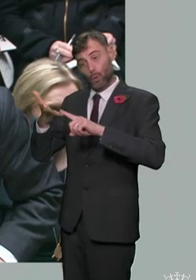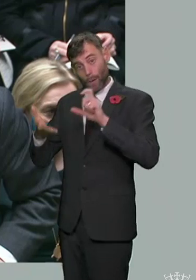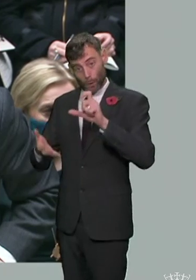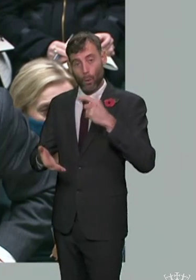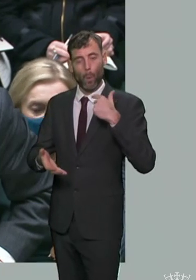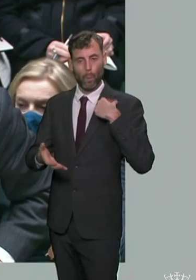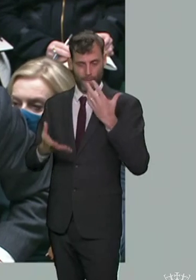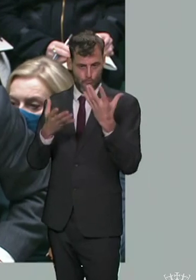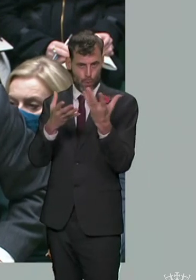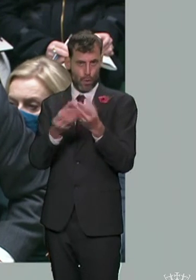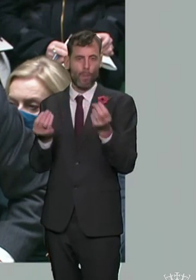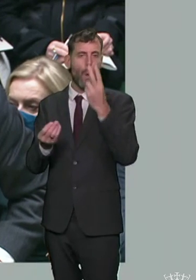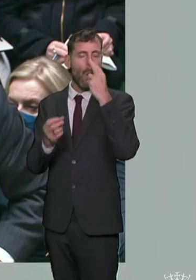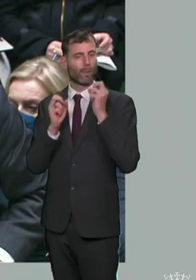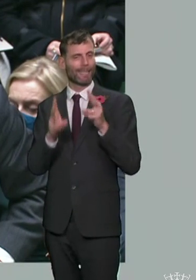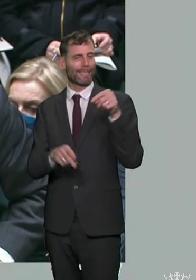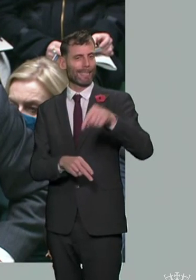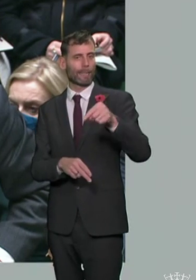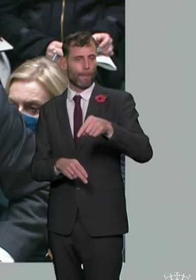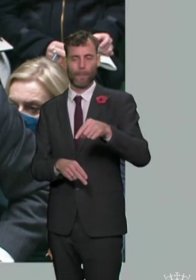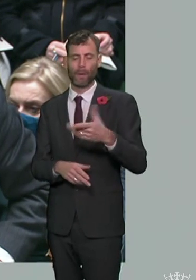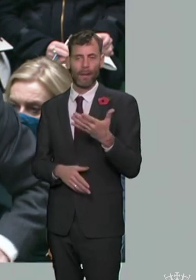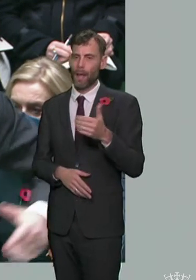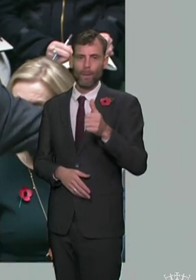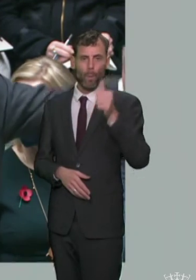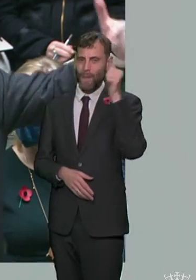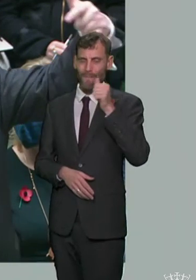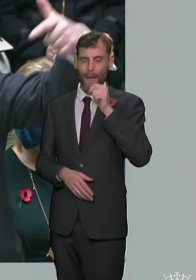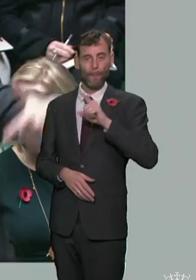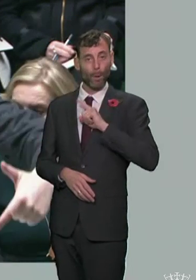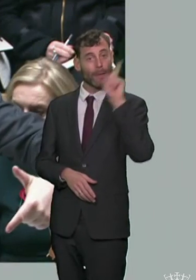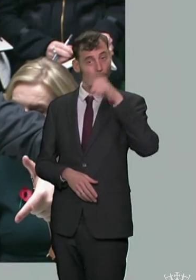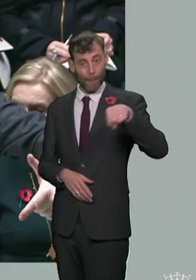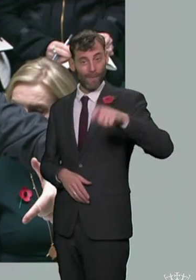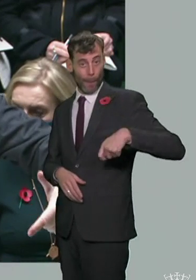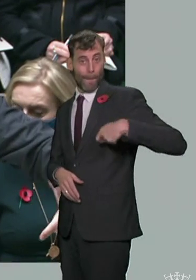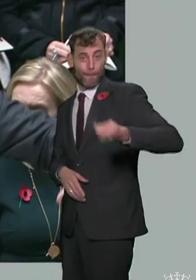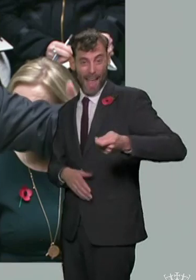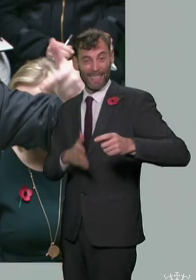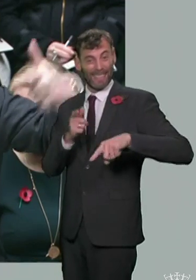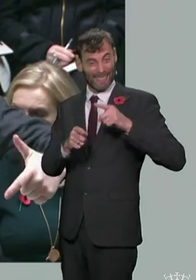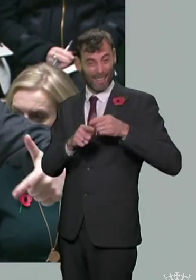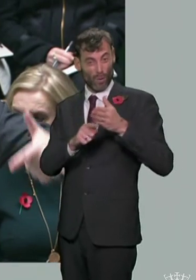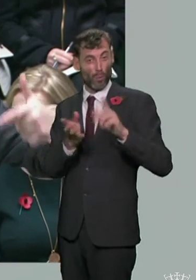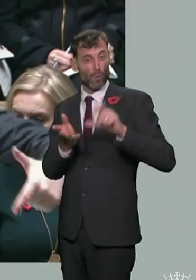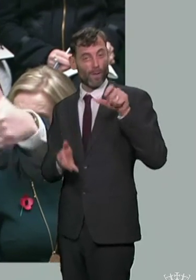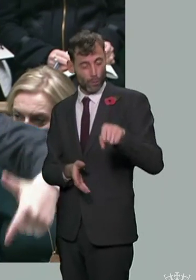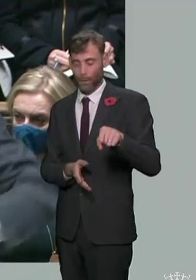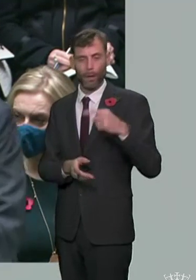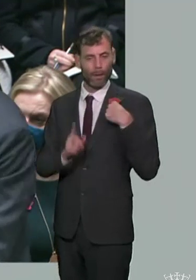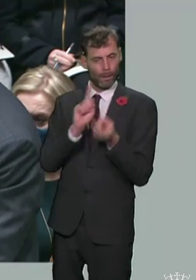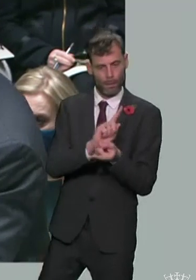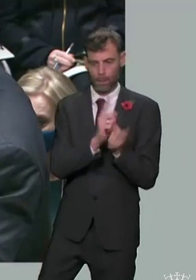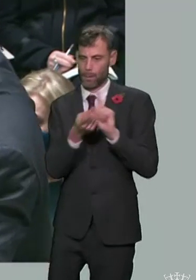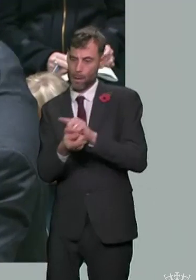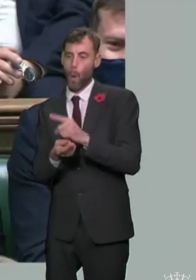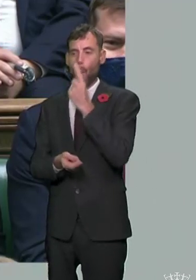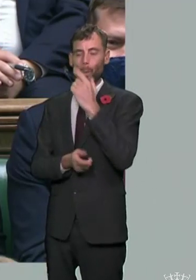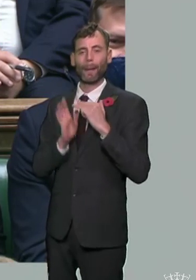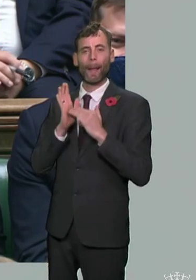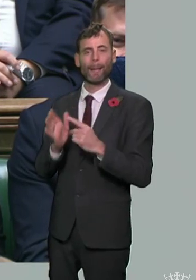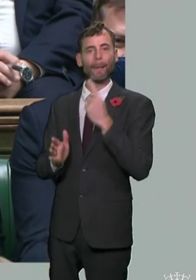What we have done with universal credit is abolish the old system, which unfairly taxed people on universal credit, and help people with a £1 billion tax cut.